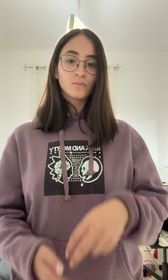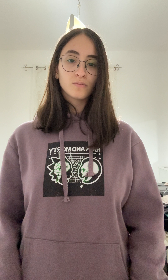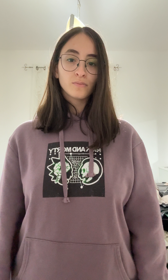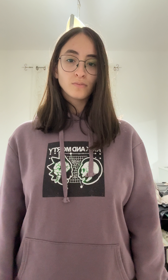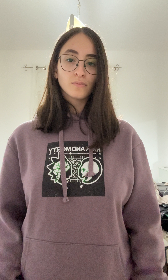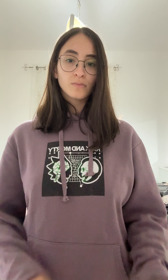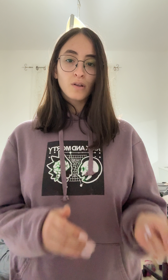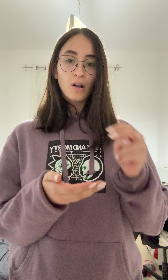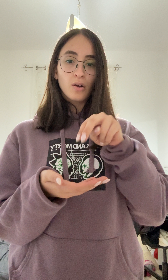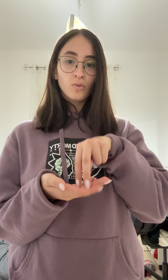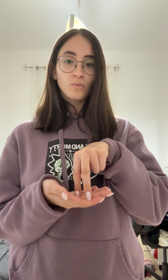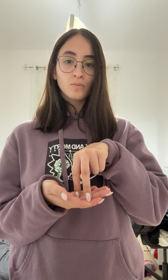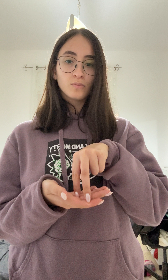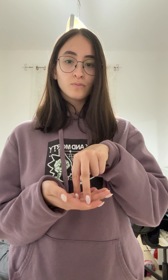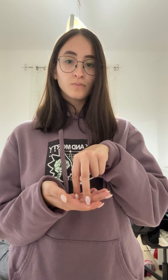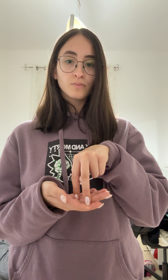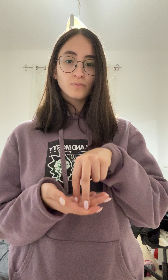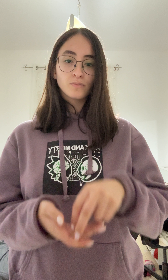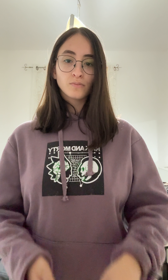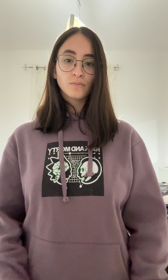לקום